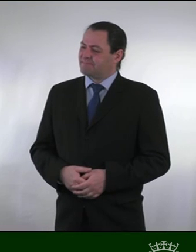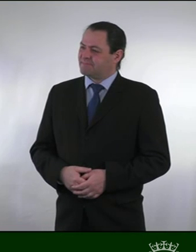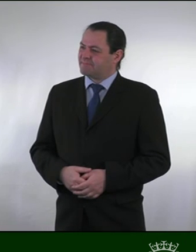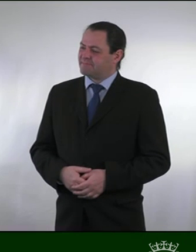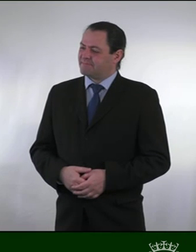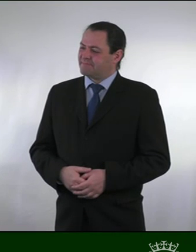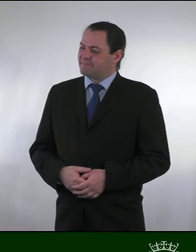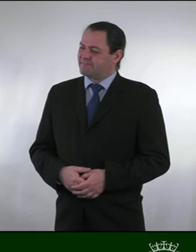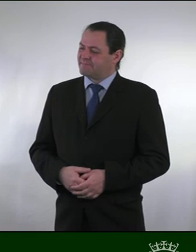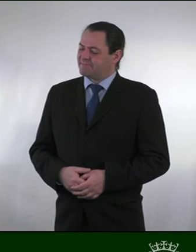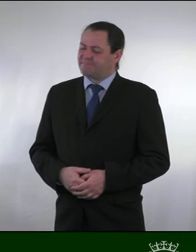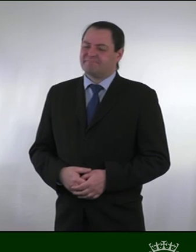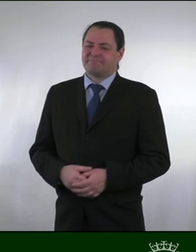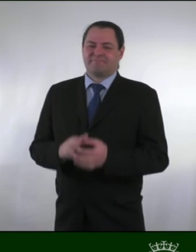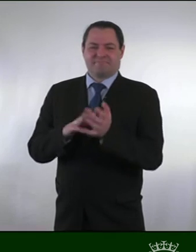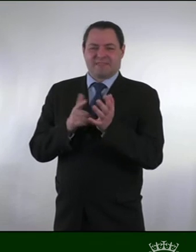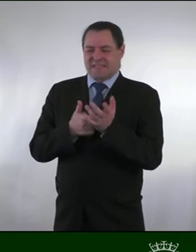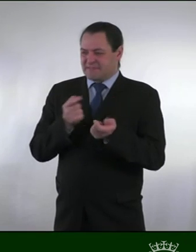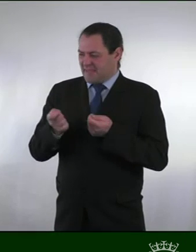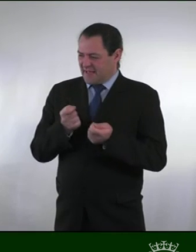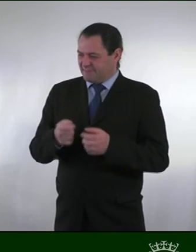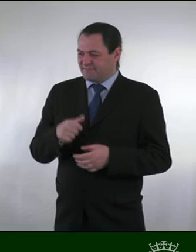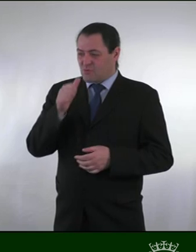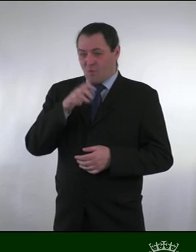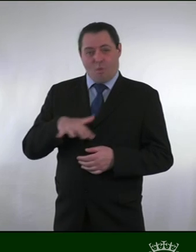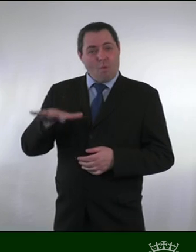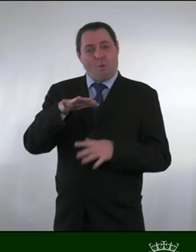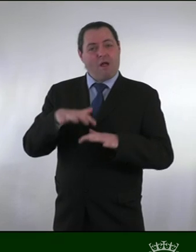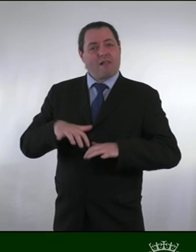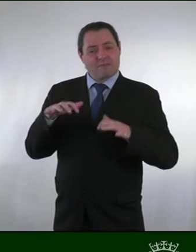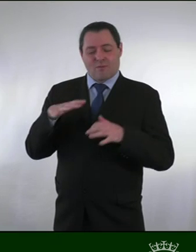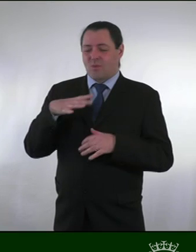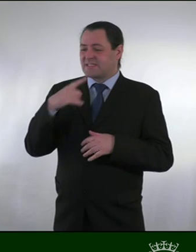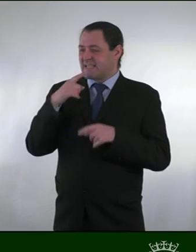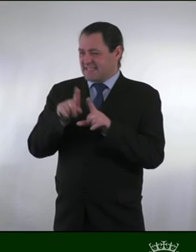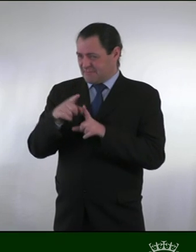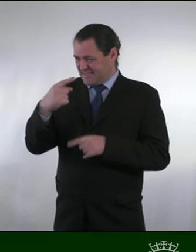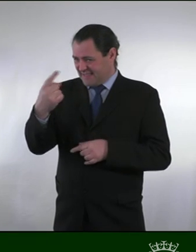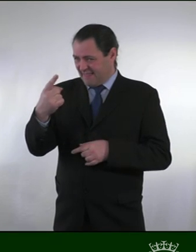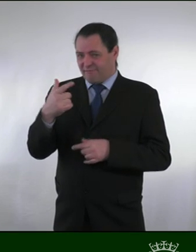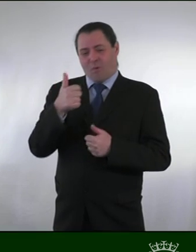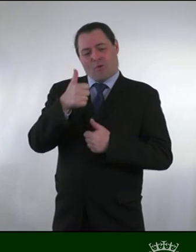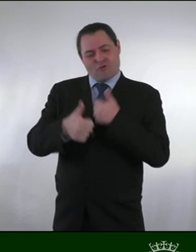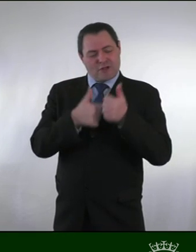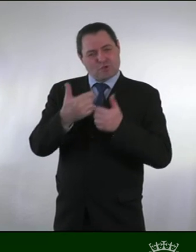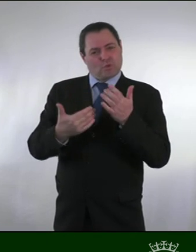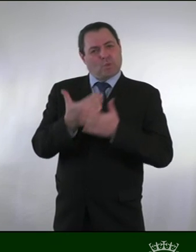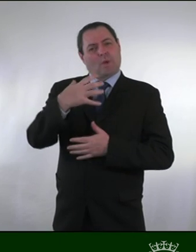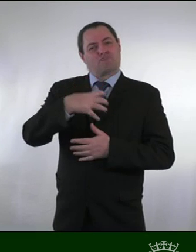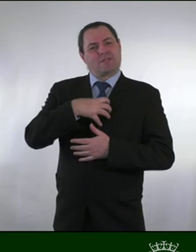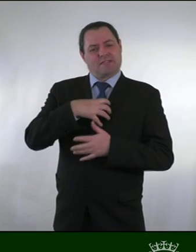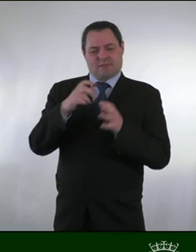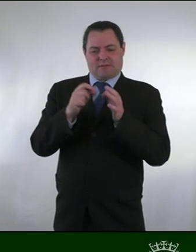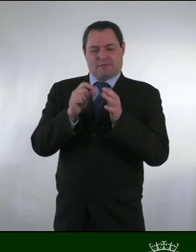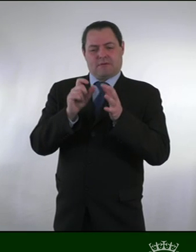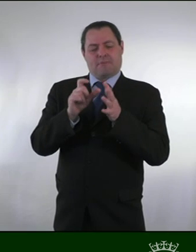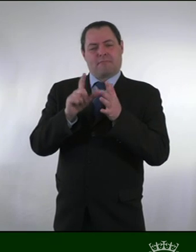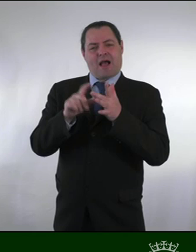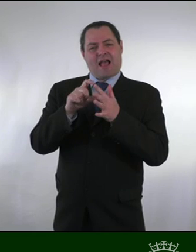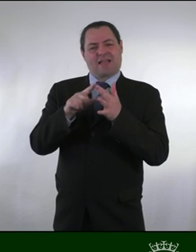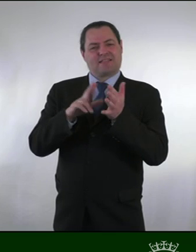Mr Speaker, I know Members from across the House will want to join me in echoing you in congratulating President-elect Biden on his inauguration later today.